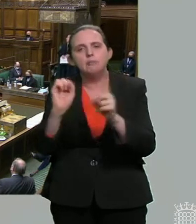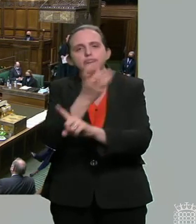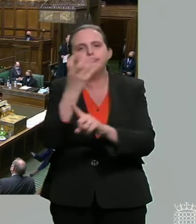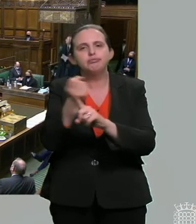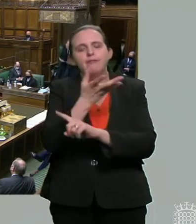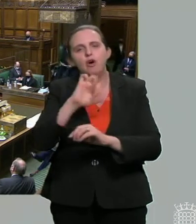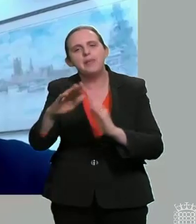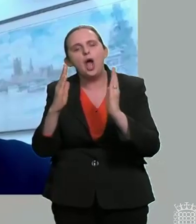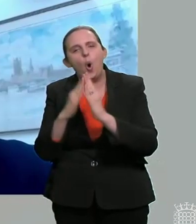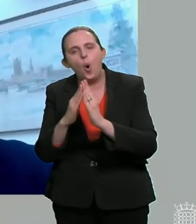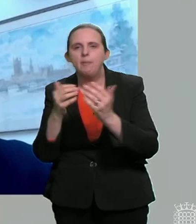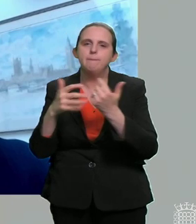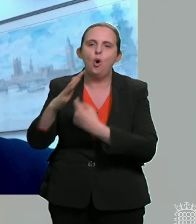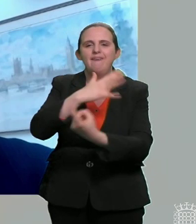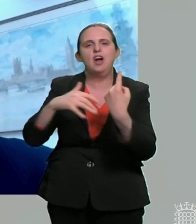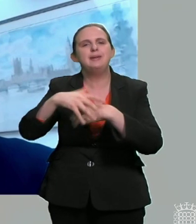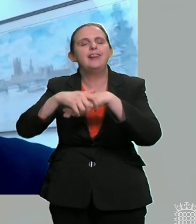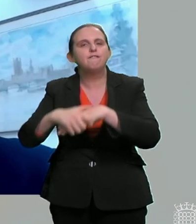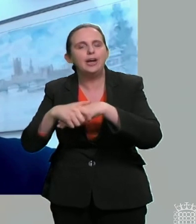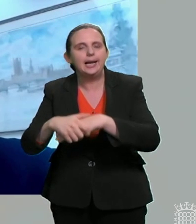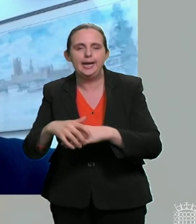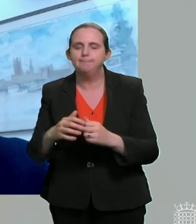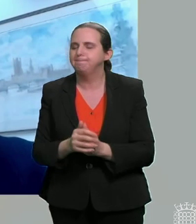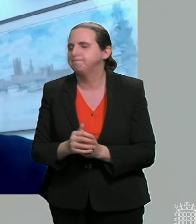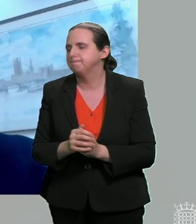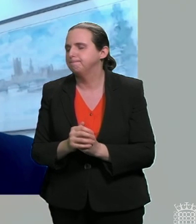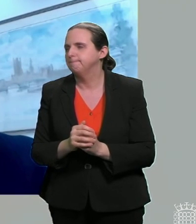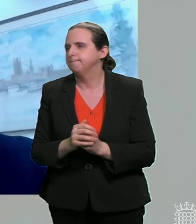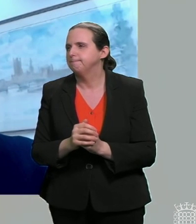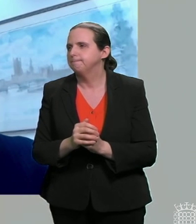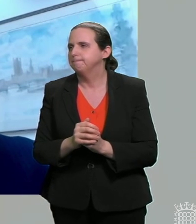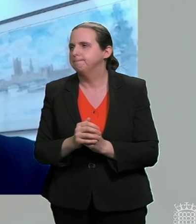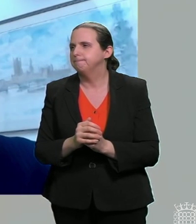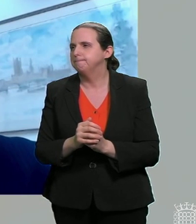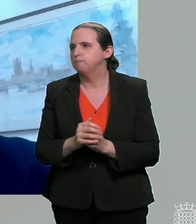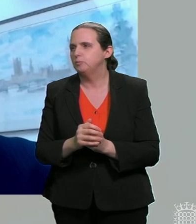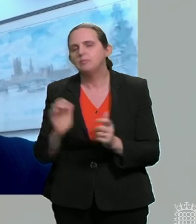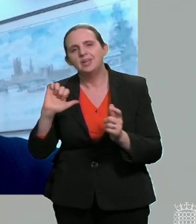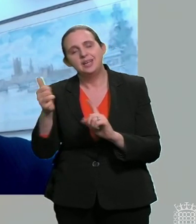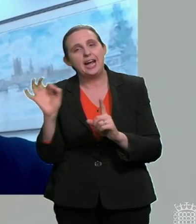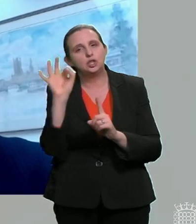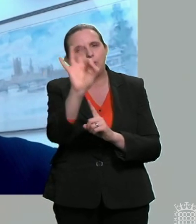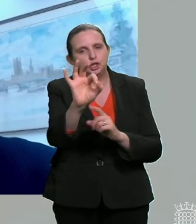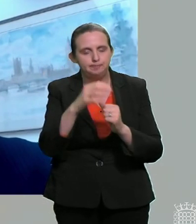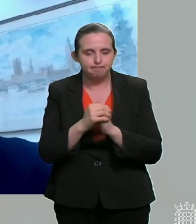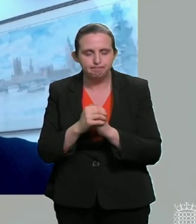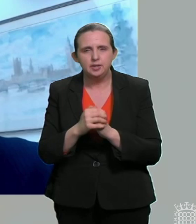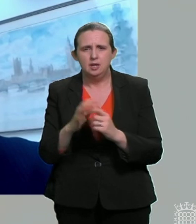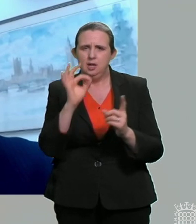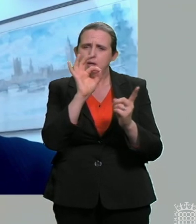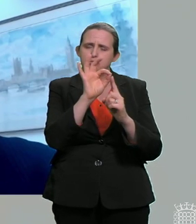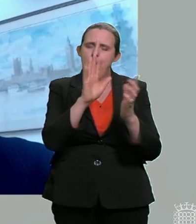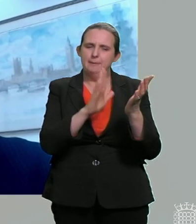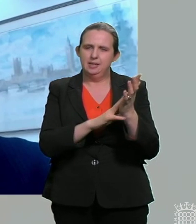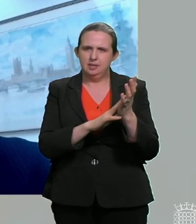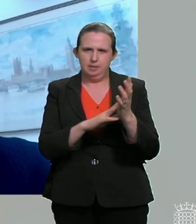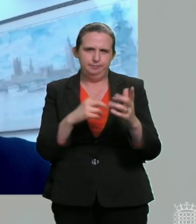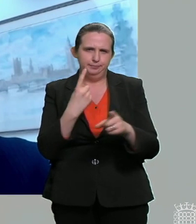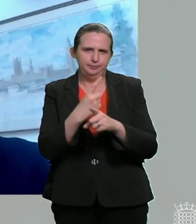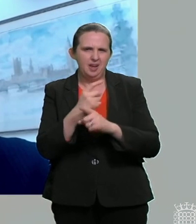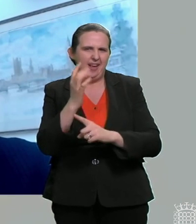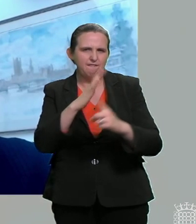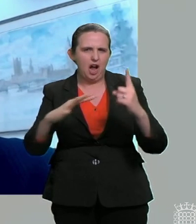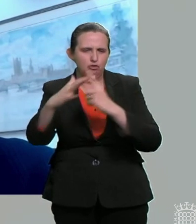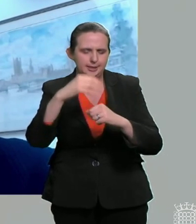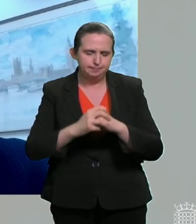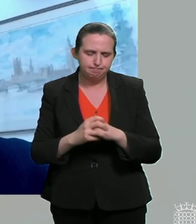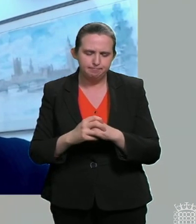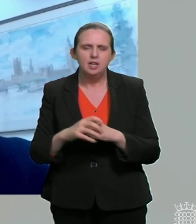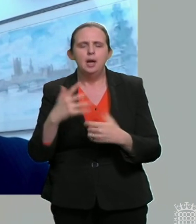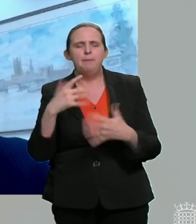The Prime Minister has said, and he has written in his foreword to the environment White Paper, that he is pledged to protect the countryside.